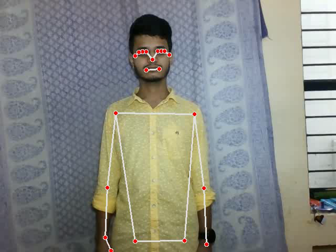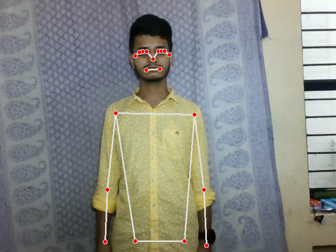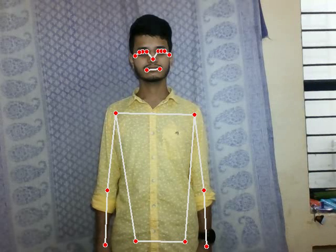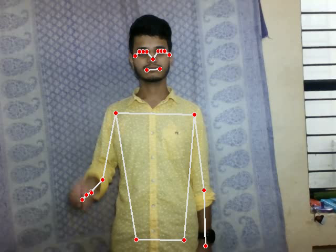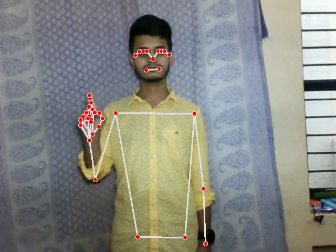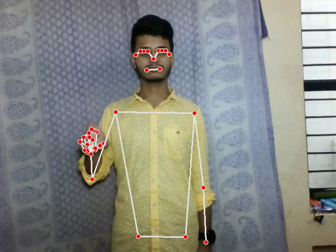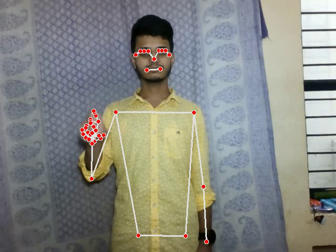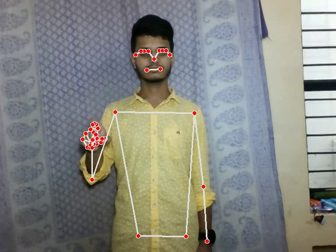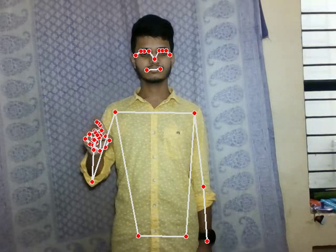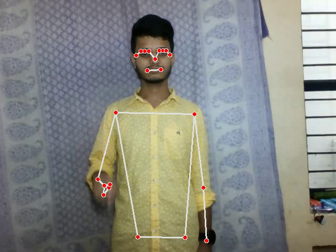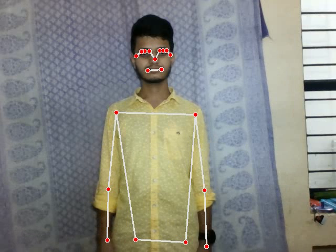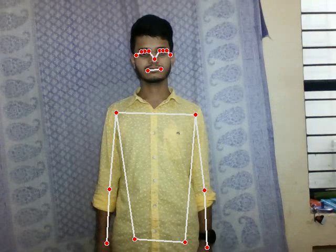need